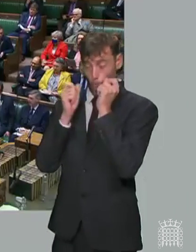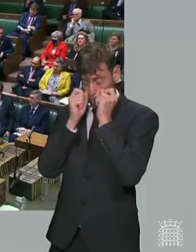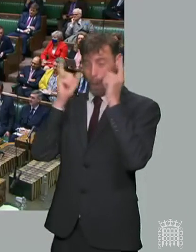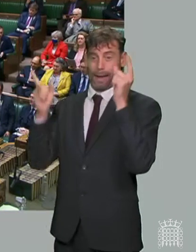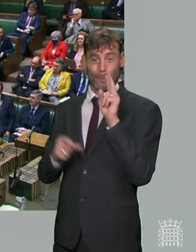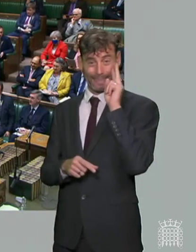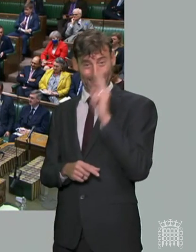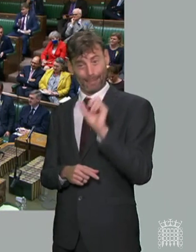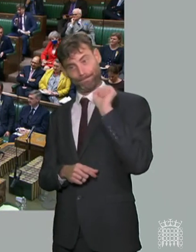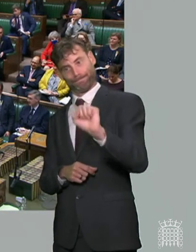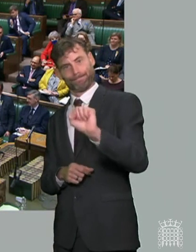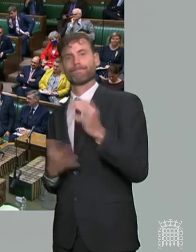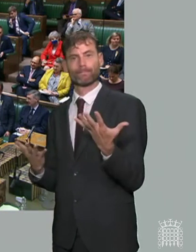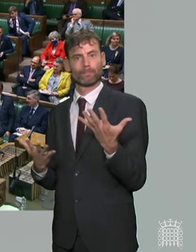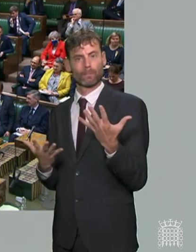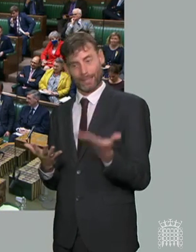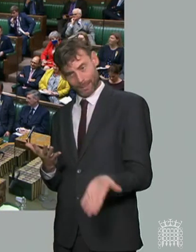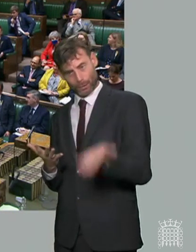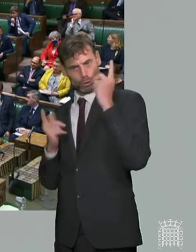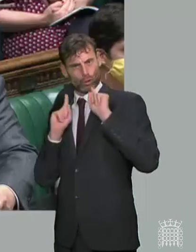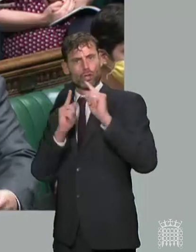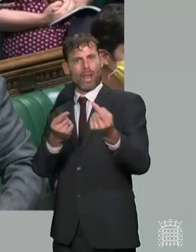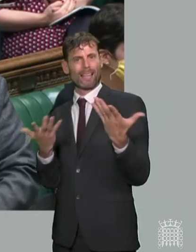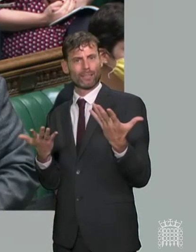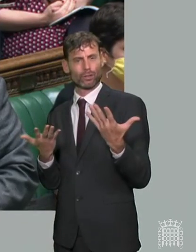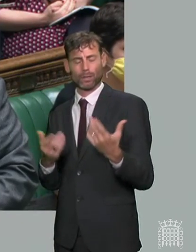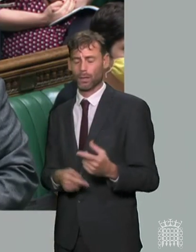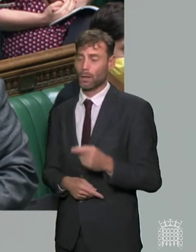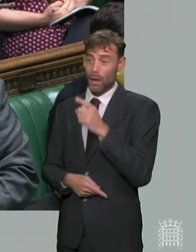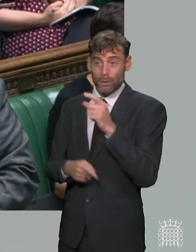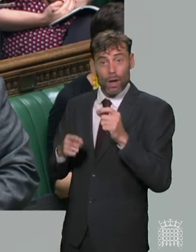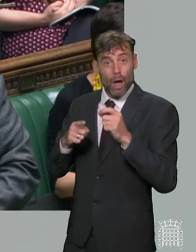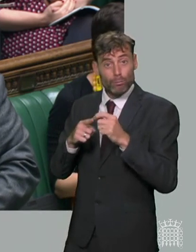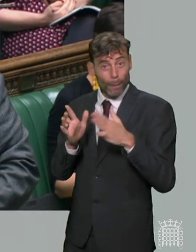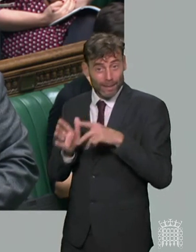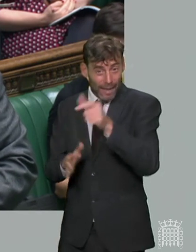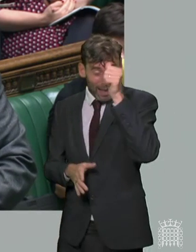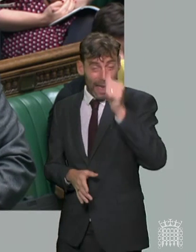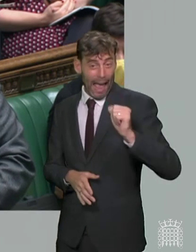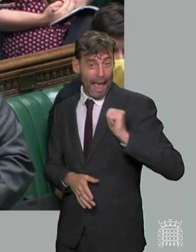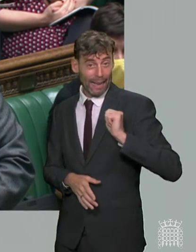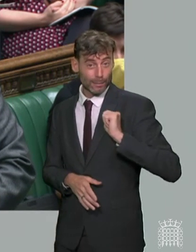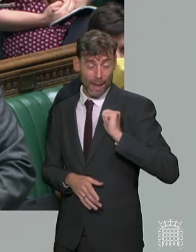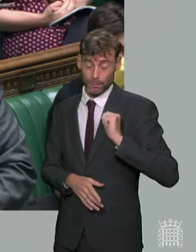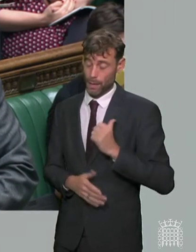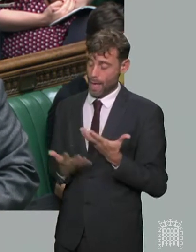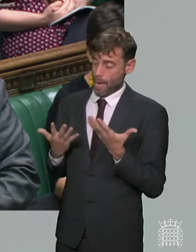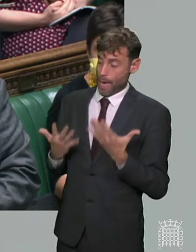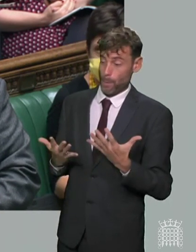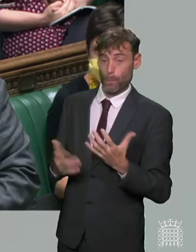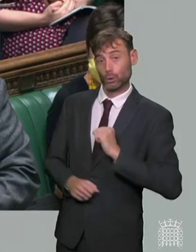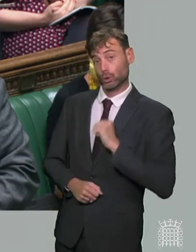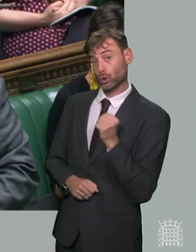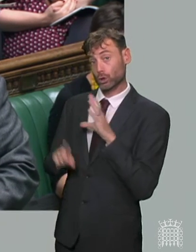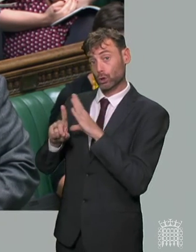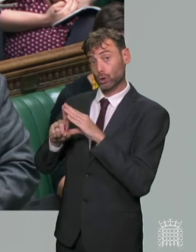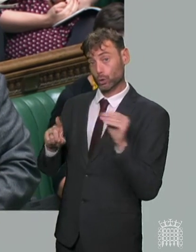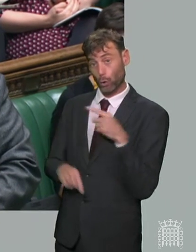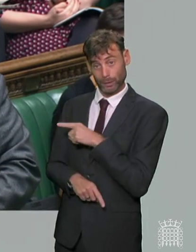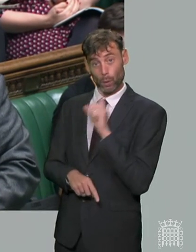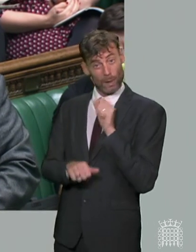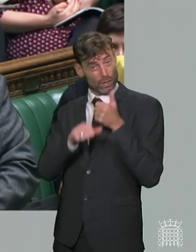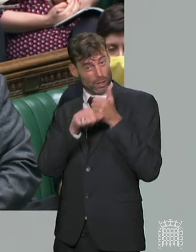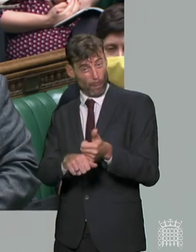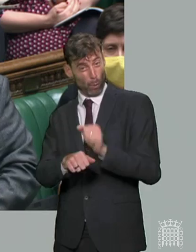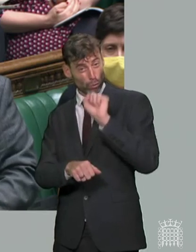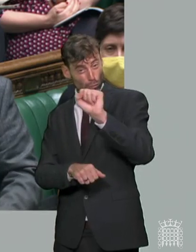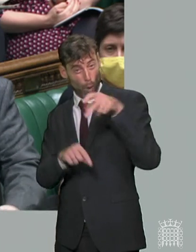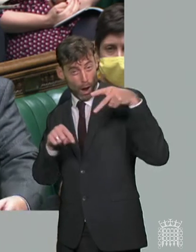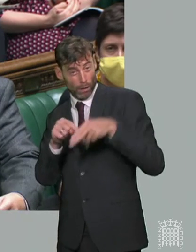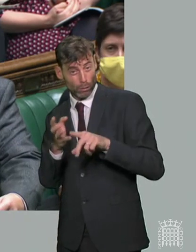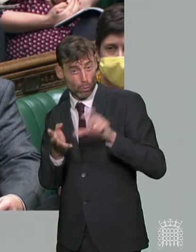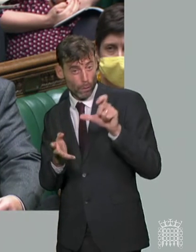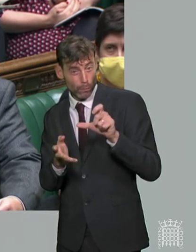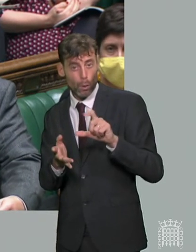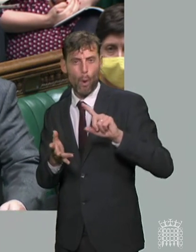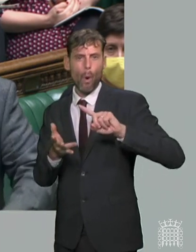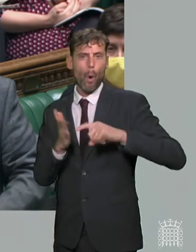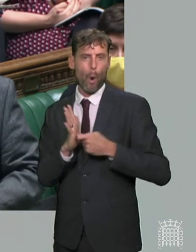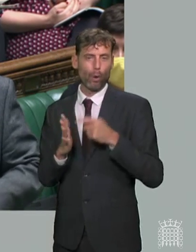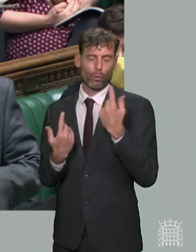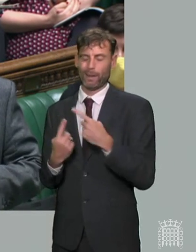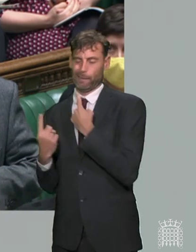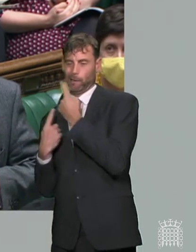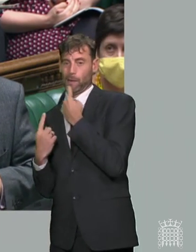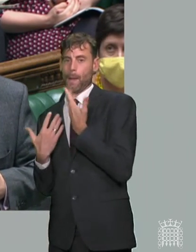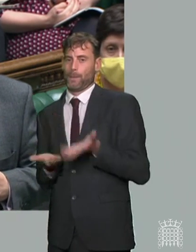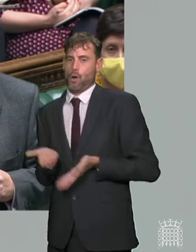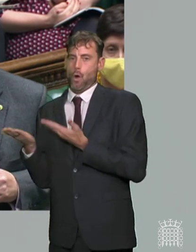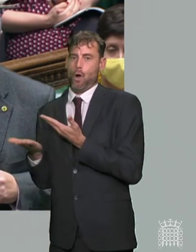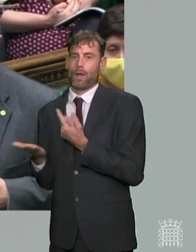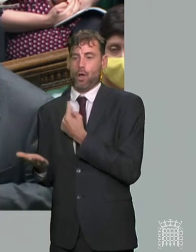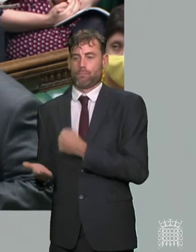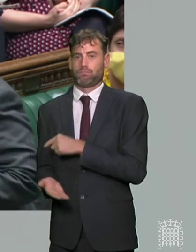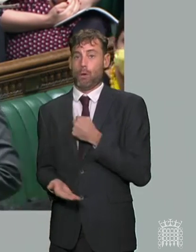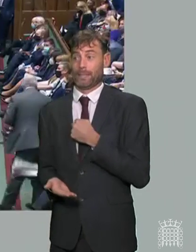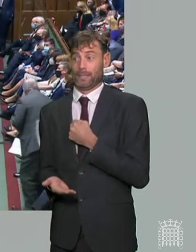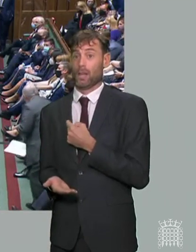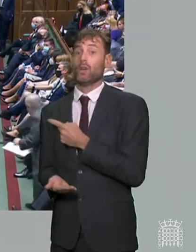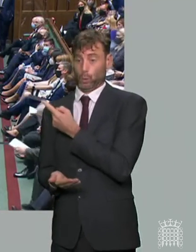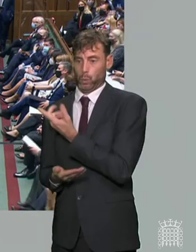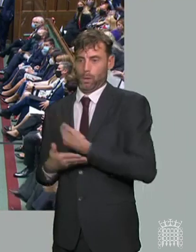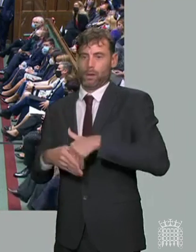Does the Prime Minister expect any MPs from his Scottish branch office to stand against the callous cuts to universal credit, or has he already bought them off with promises of jobs in his reshuffle?